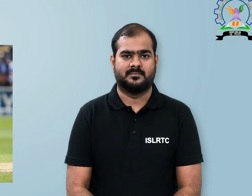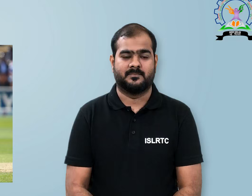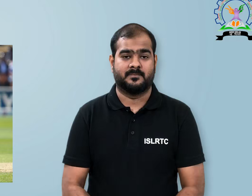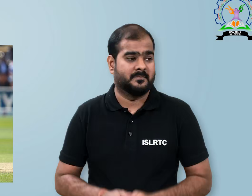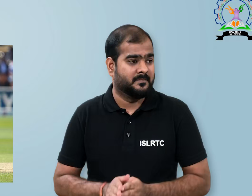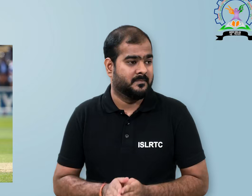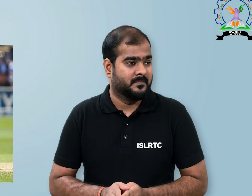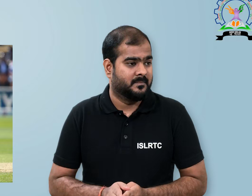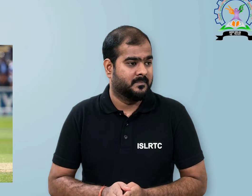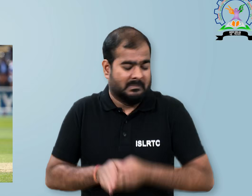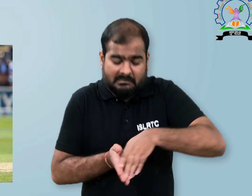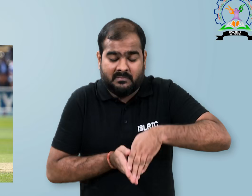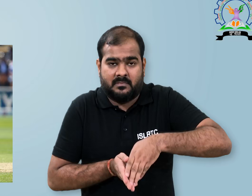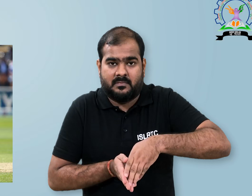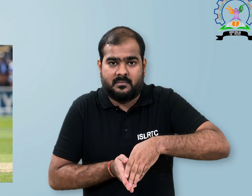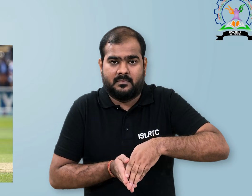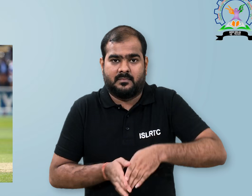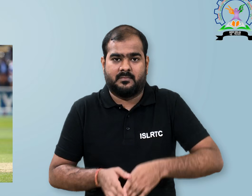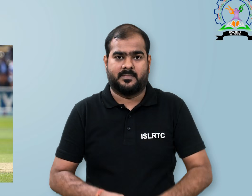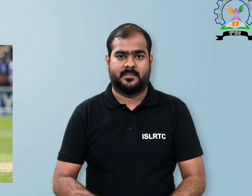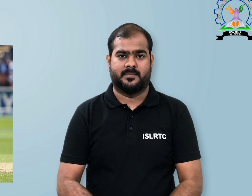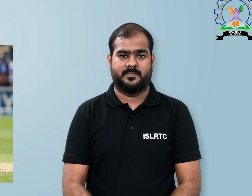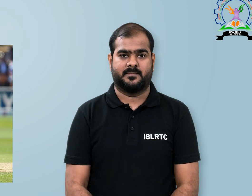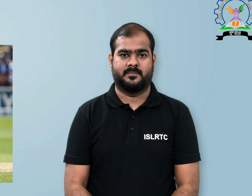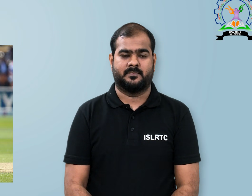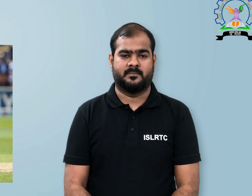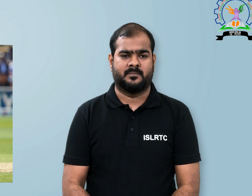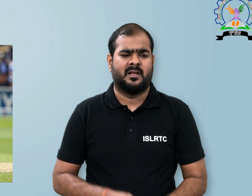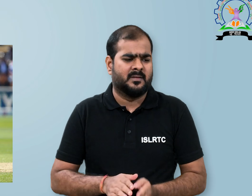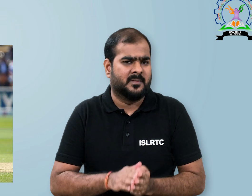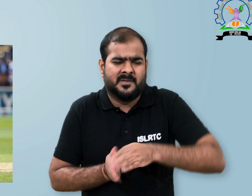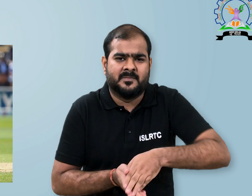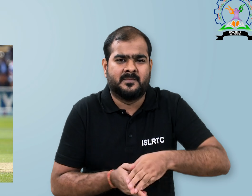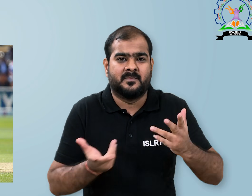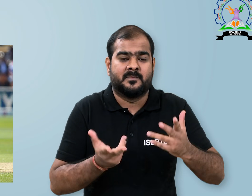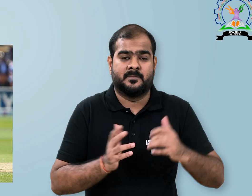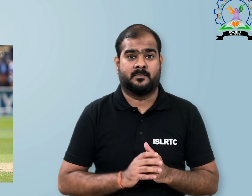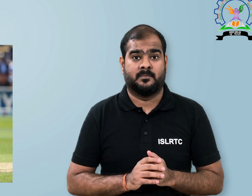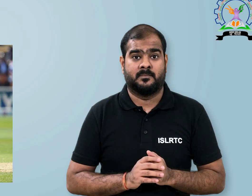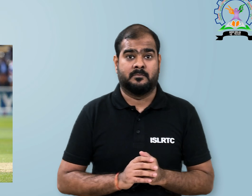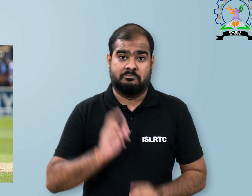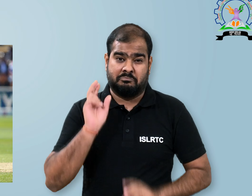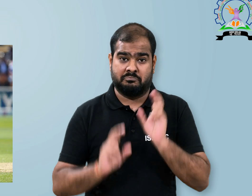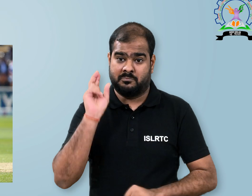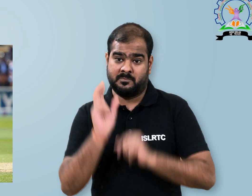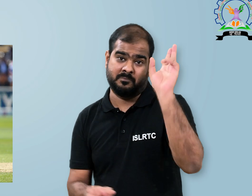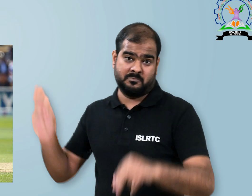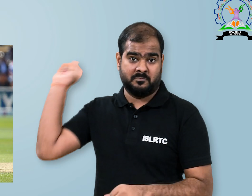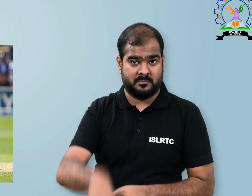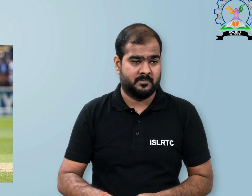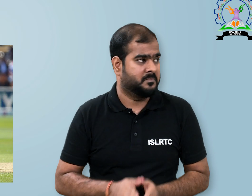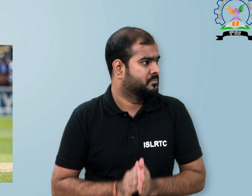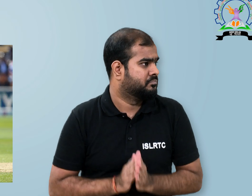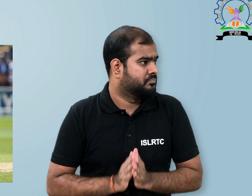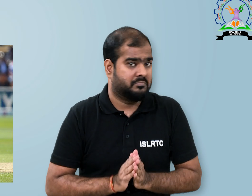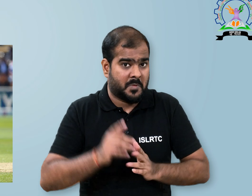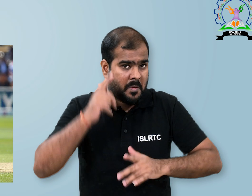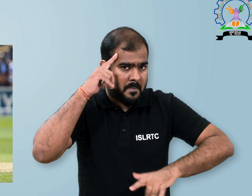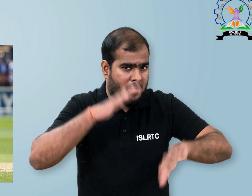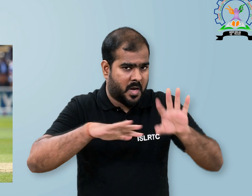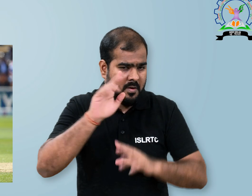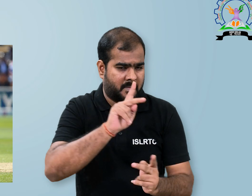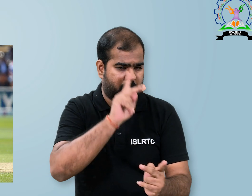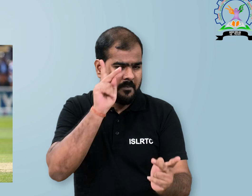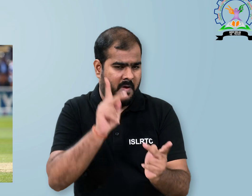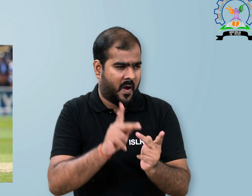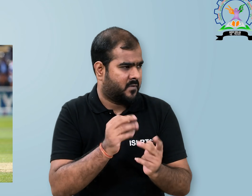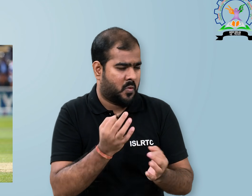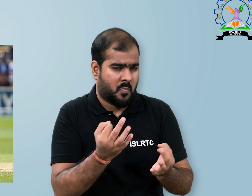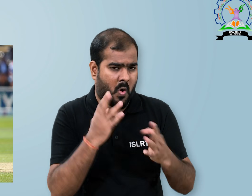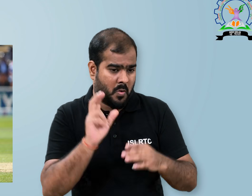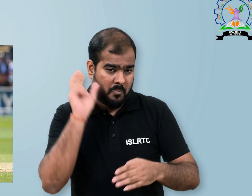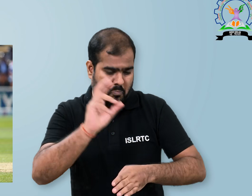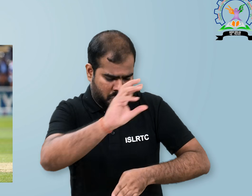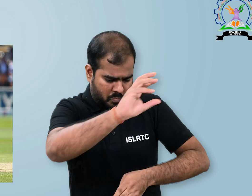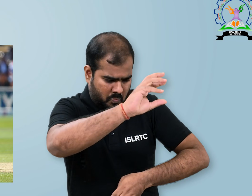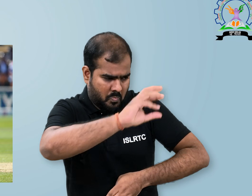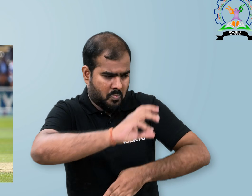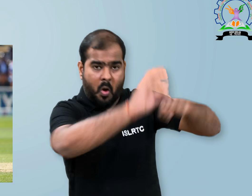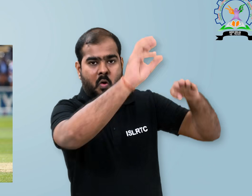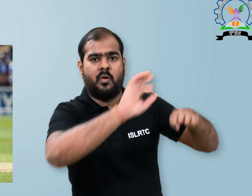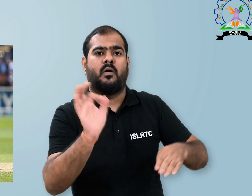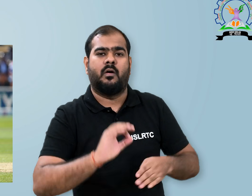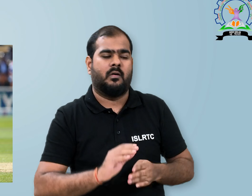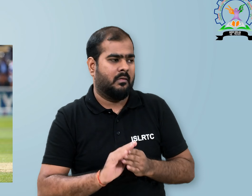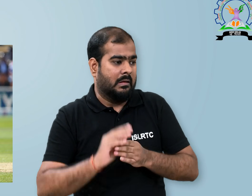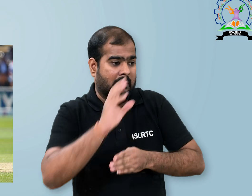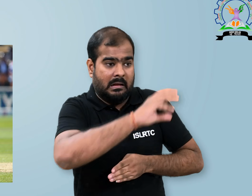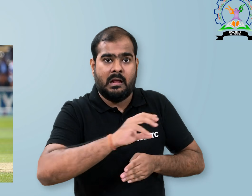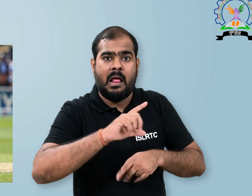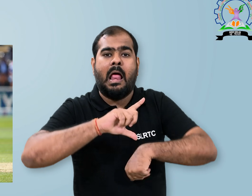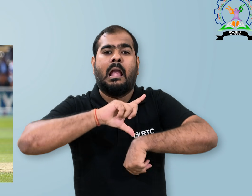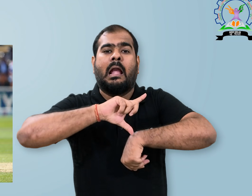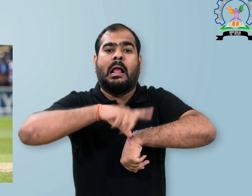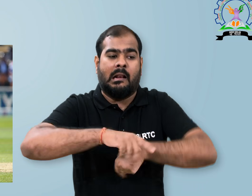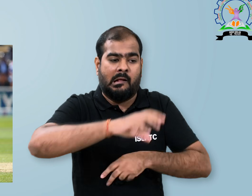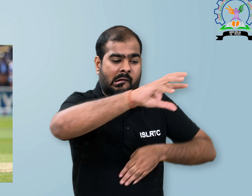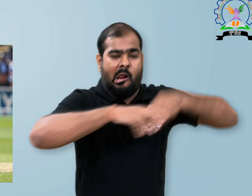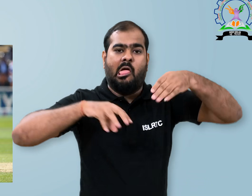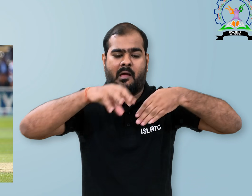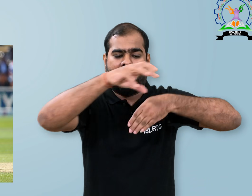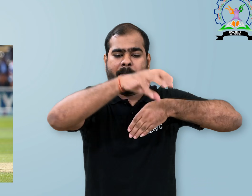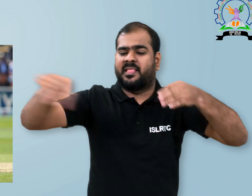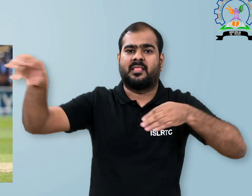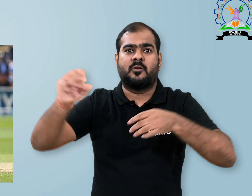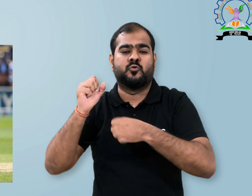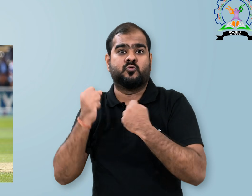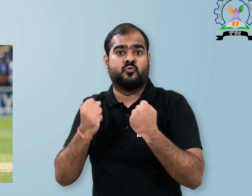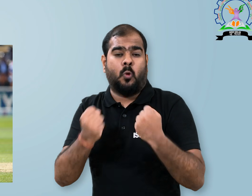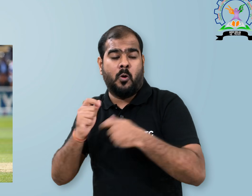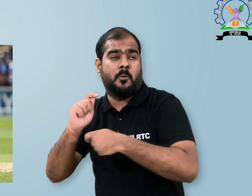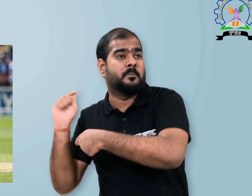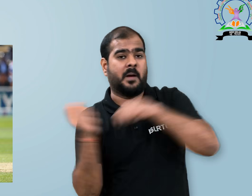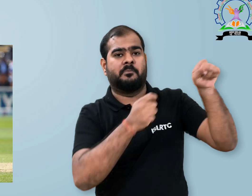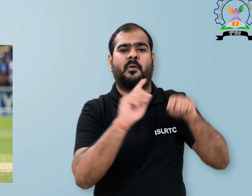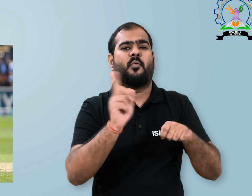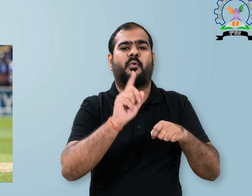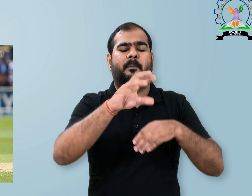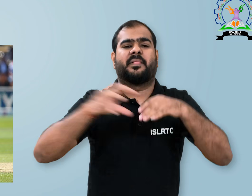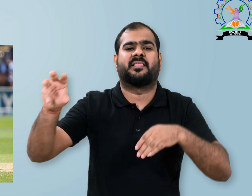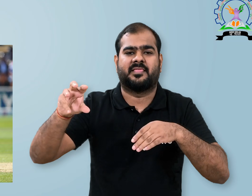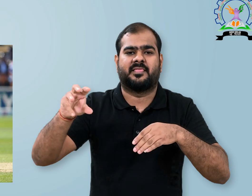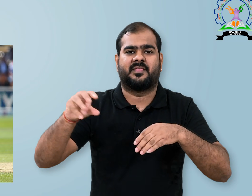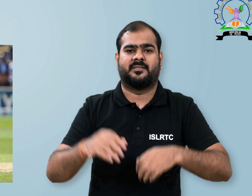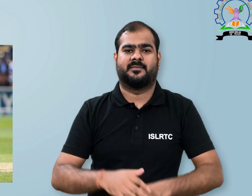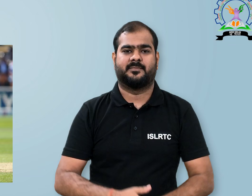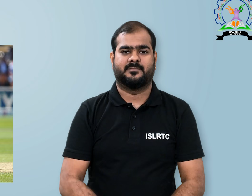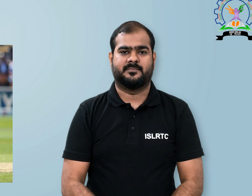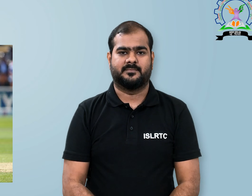Late Cut A batting stroke played late, directing the ball behind the wicket on the off-side.